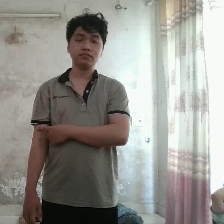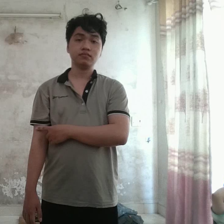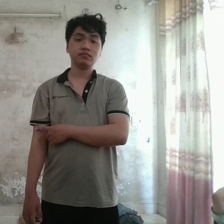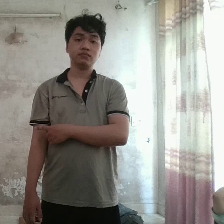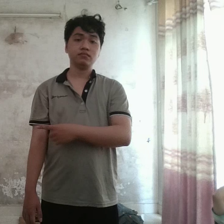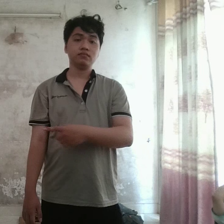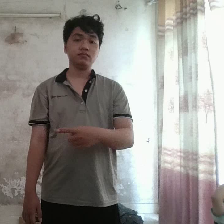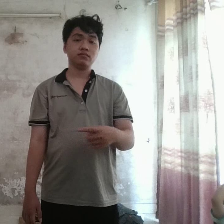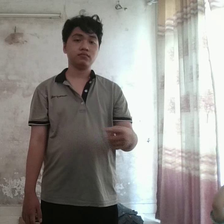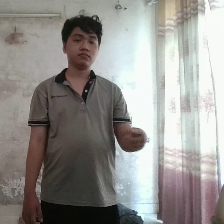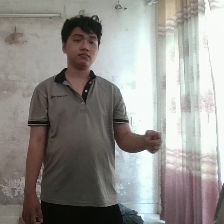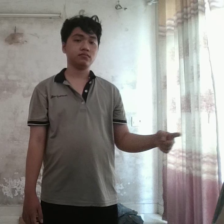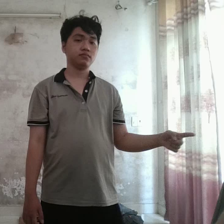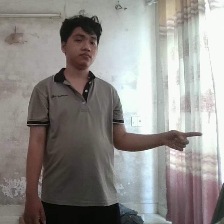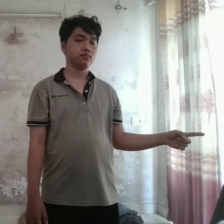cac ban